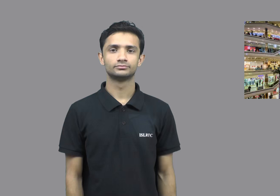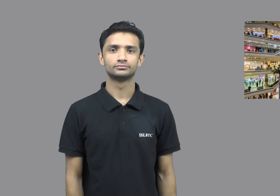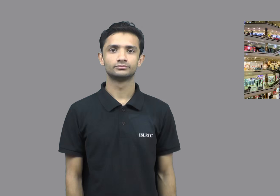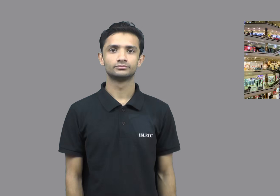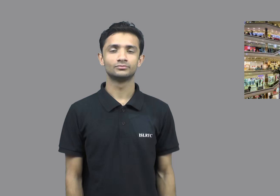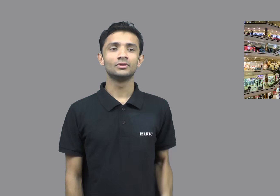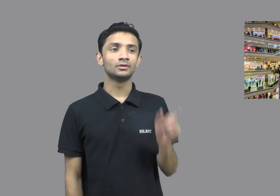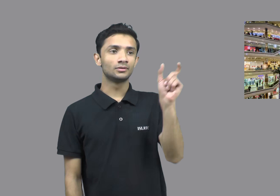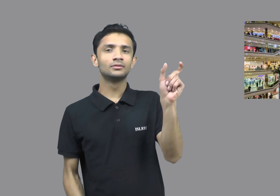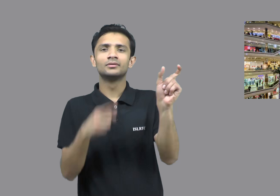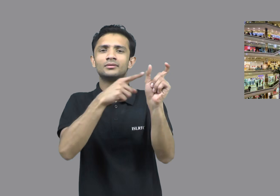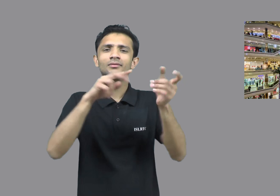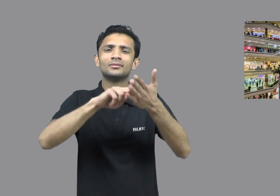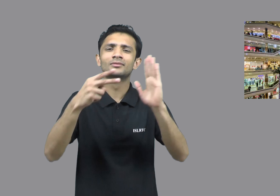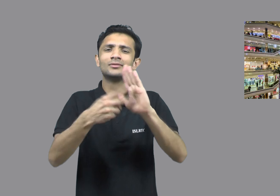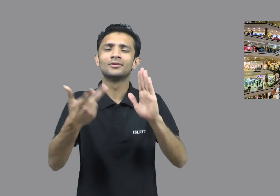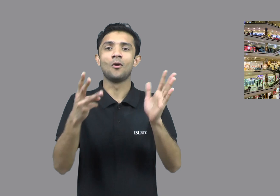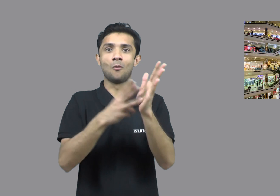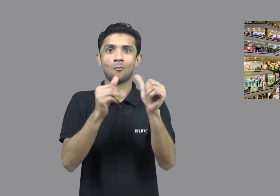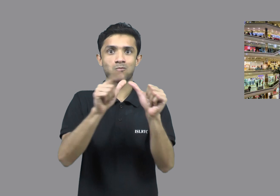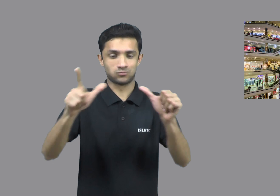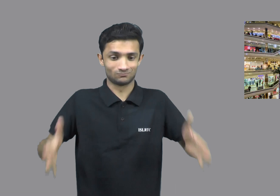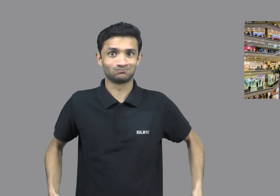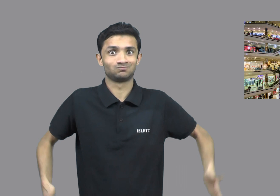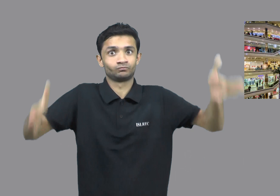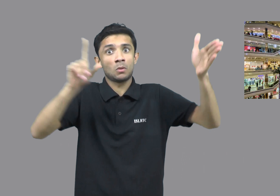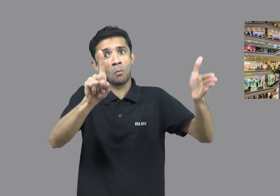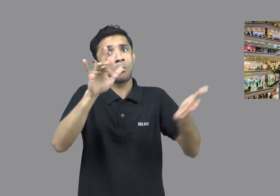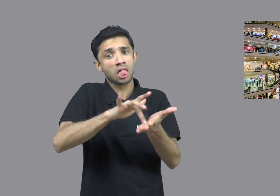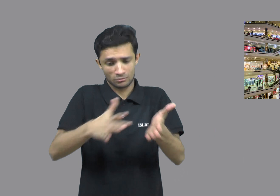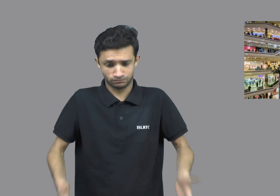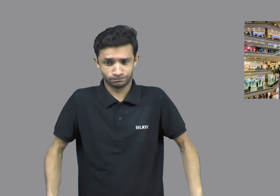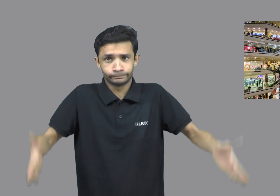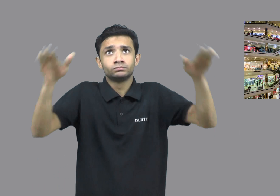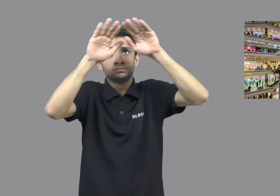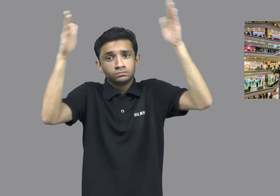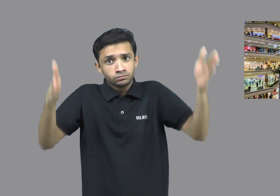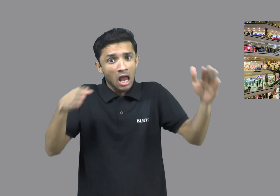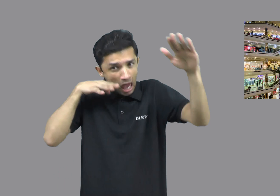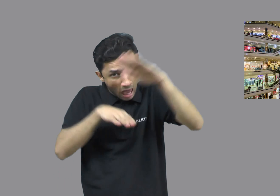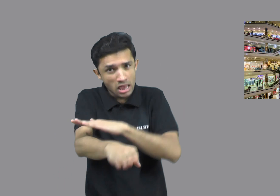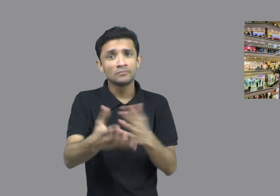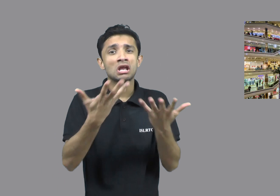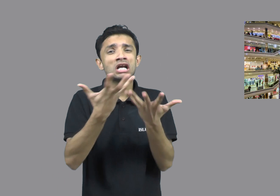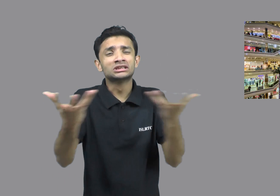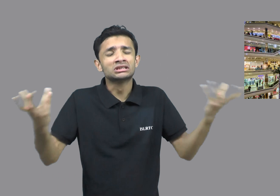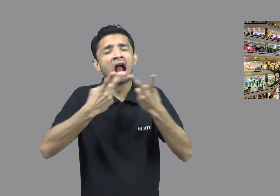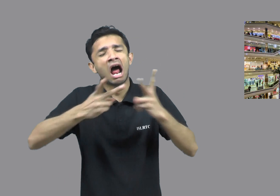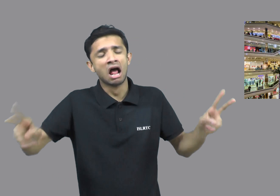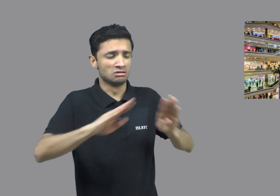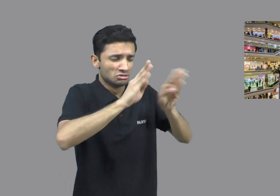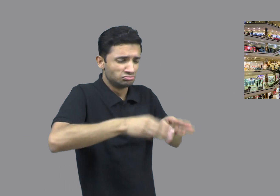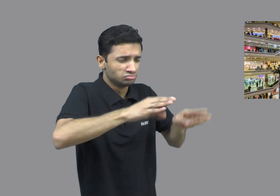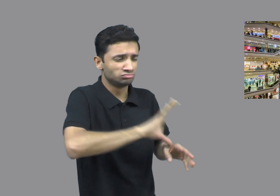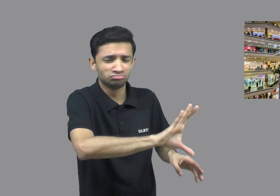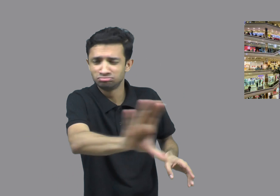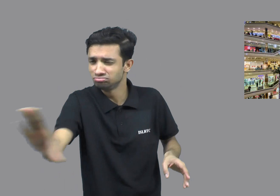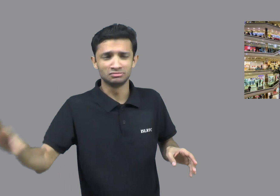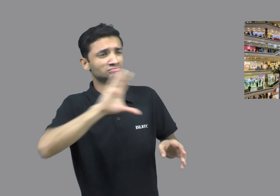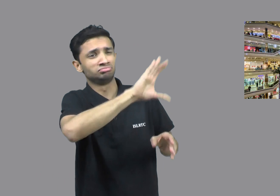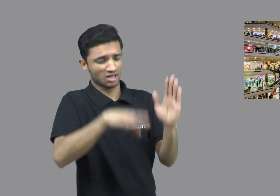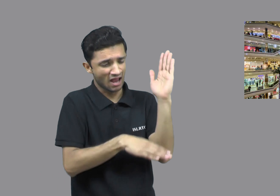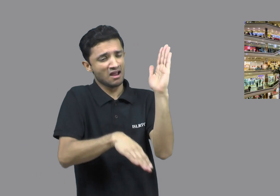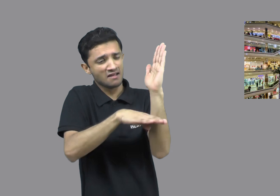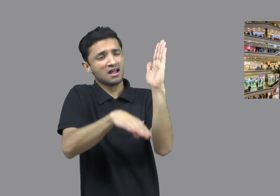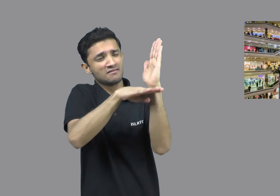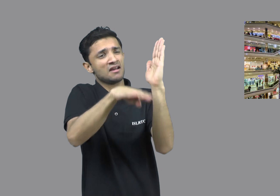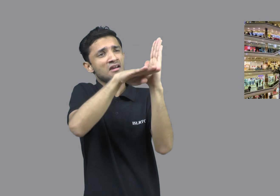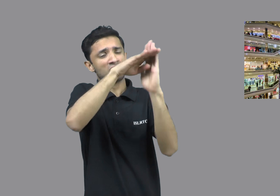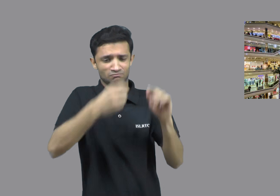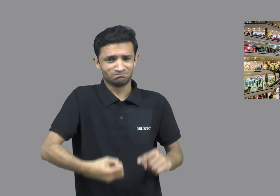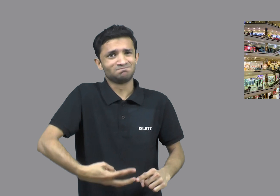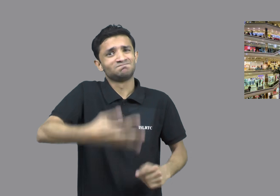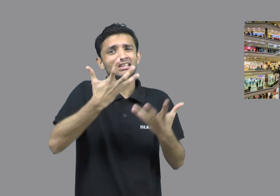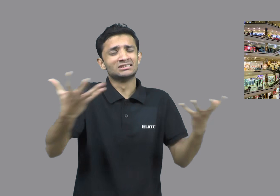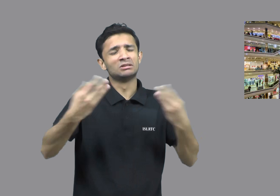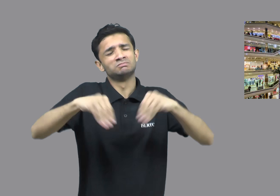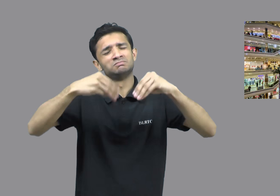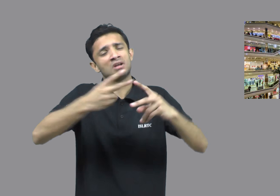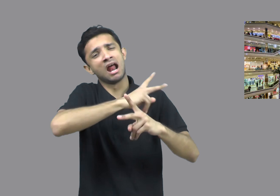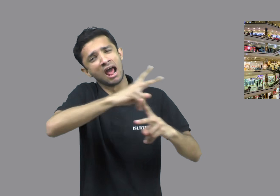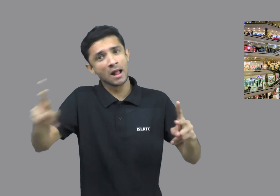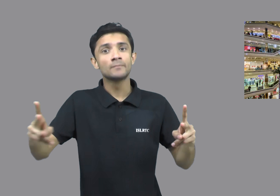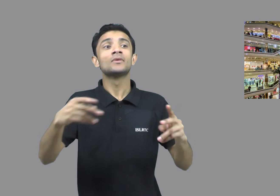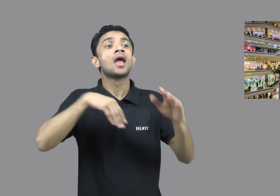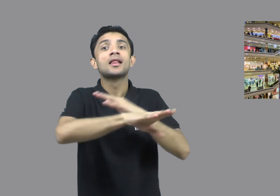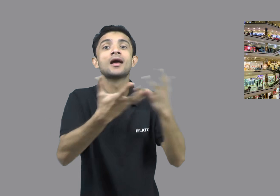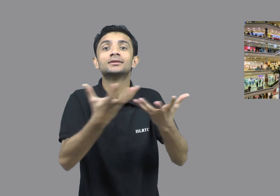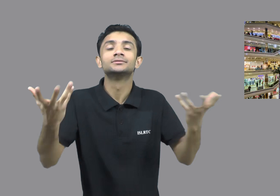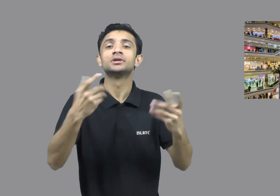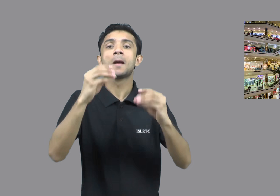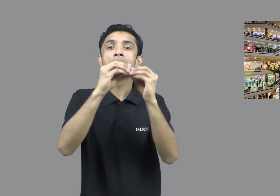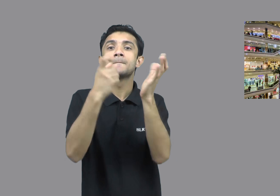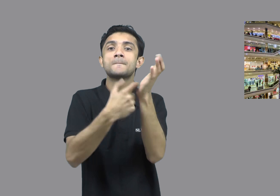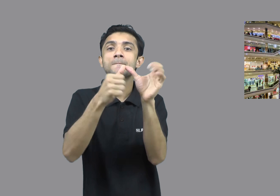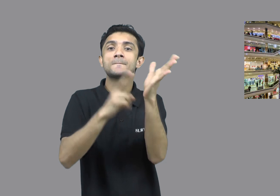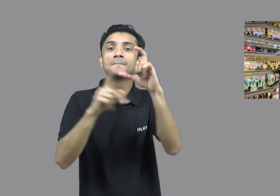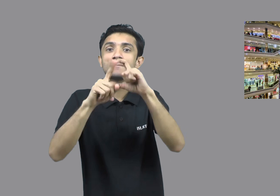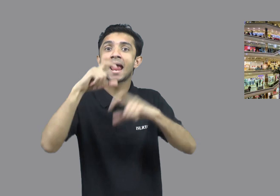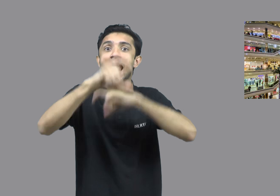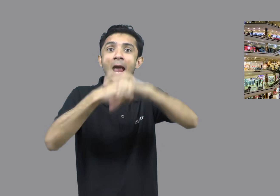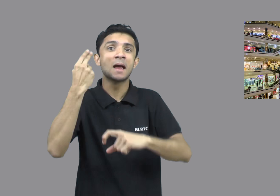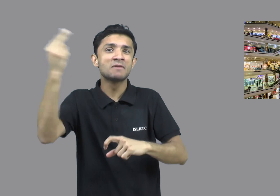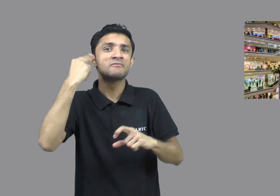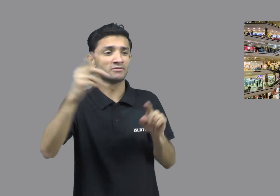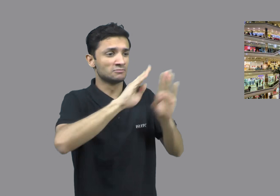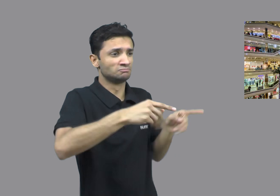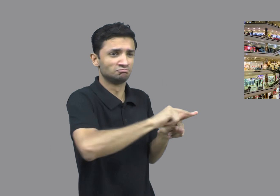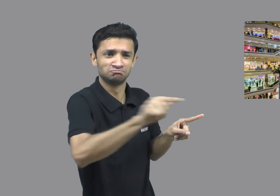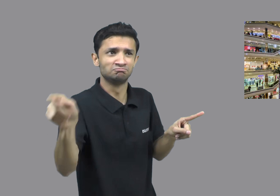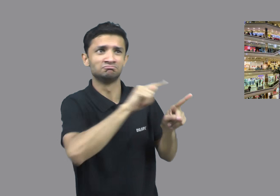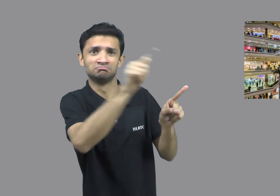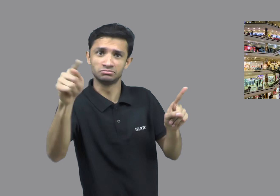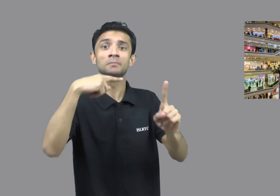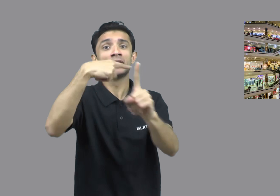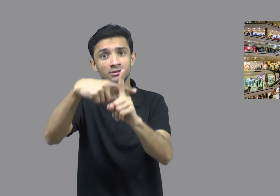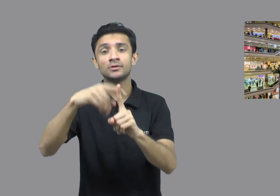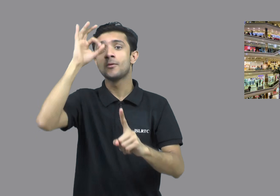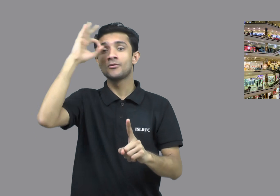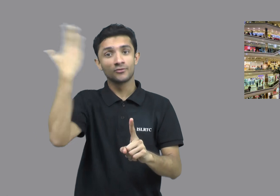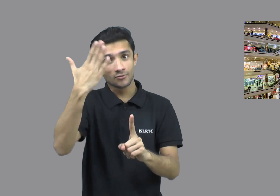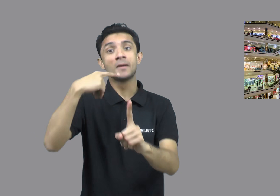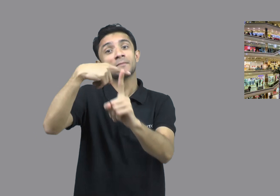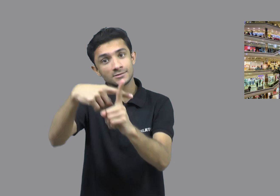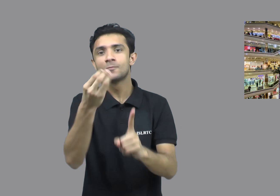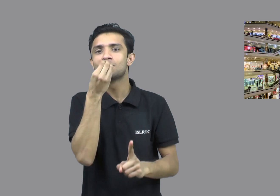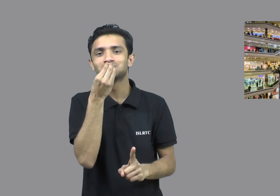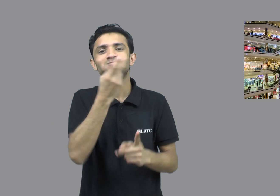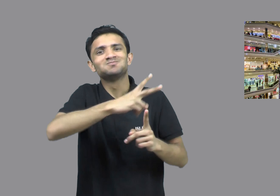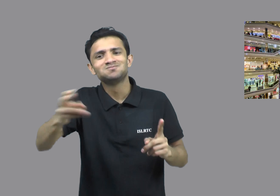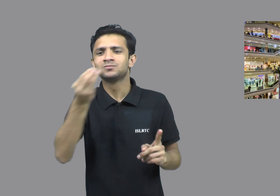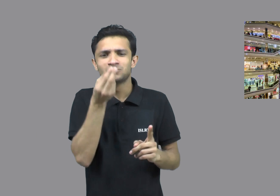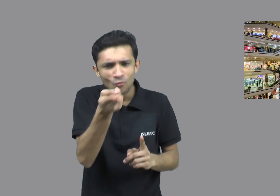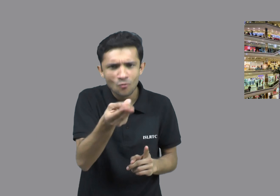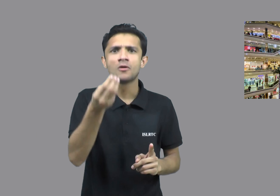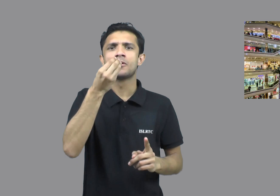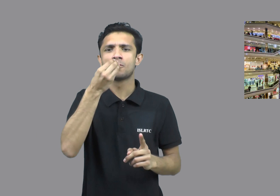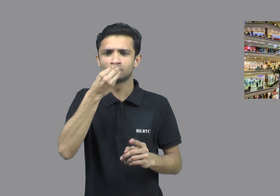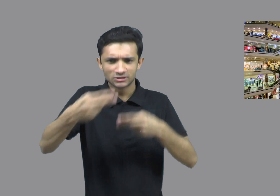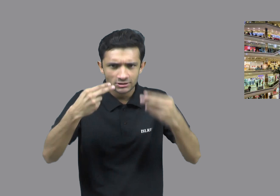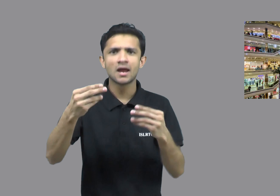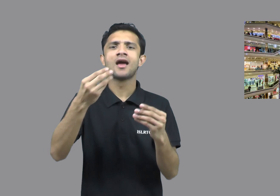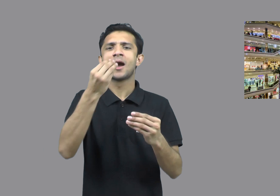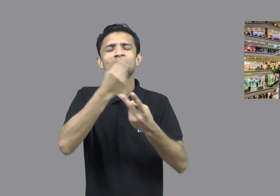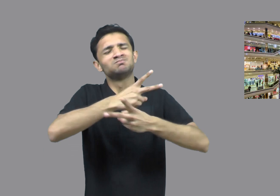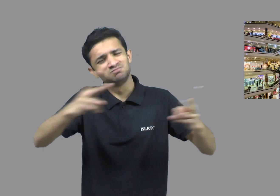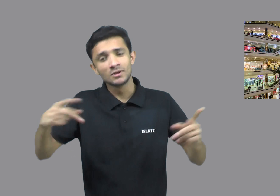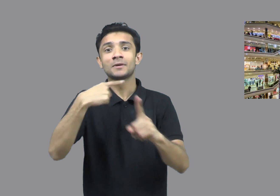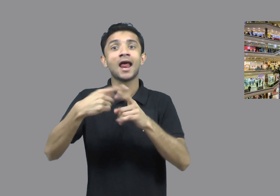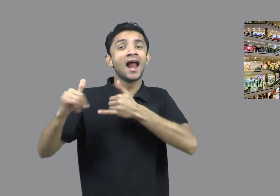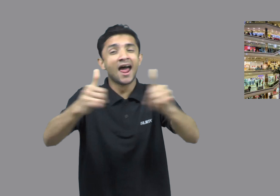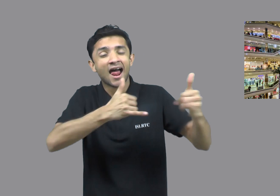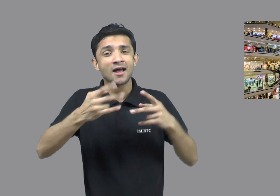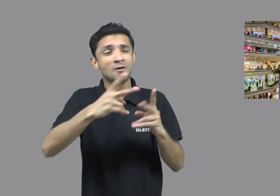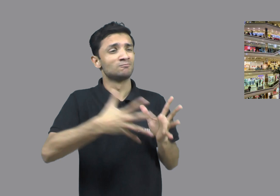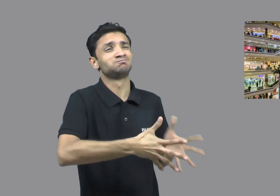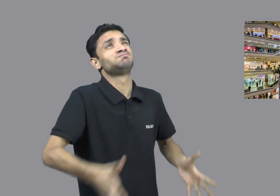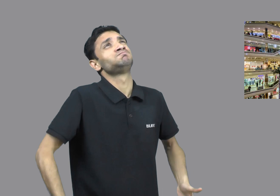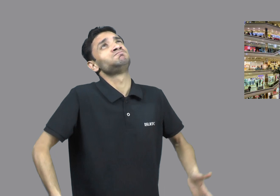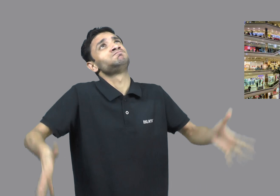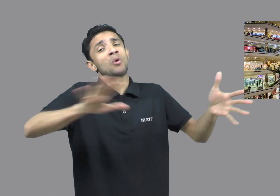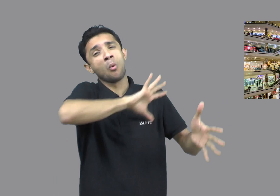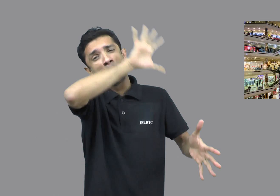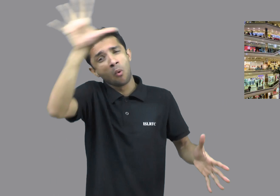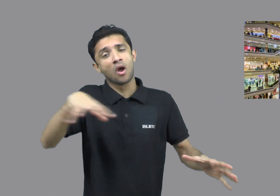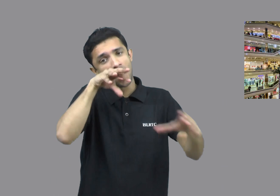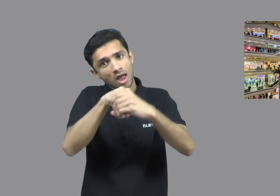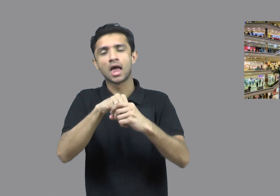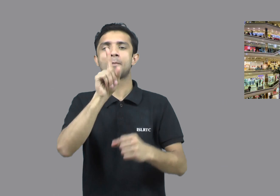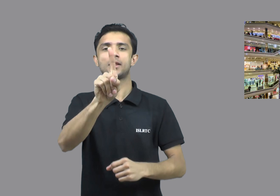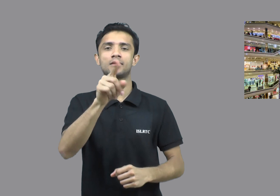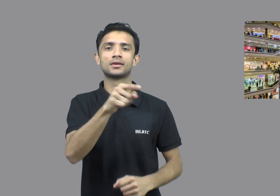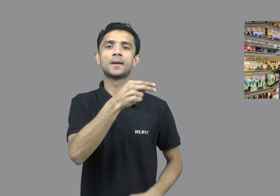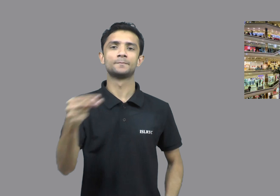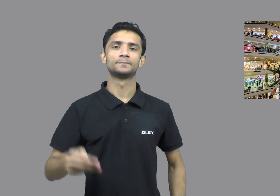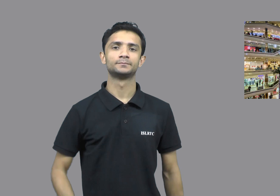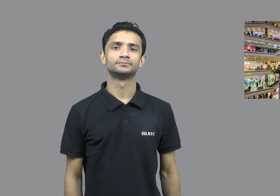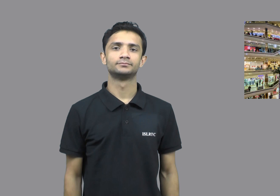Mall